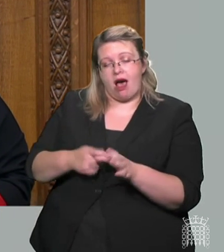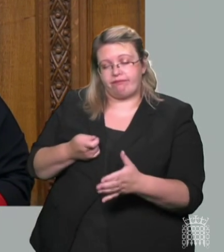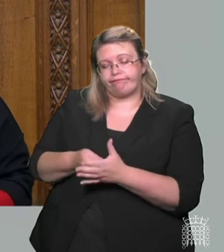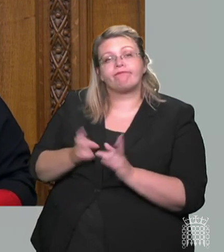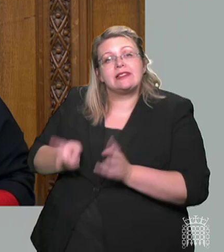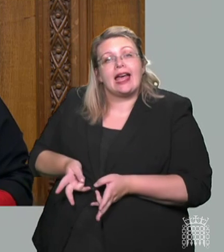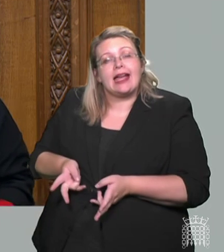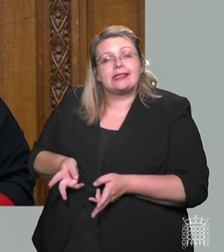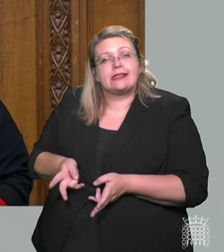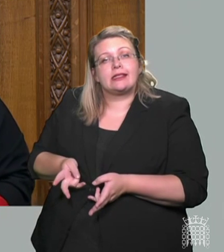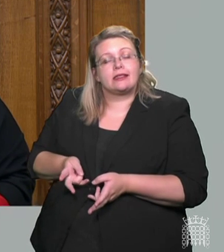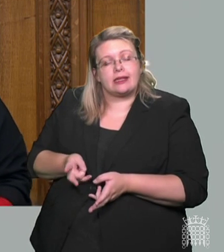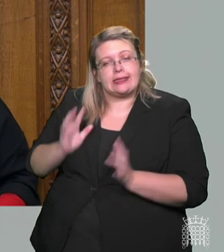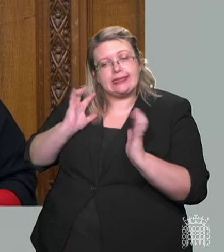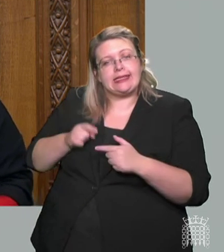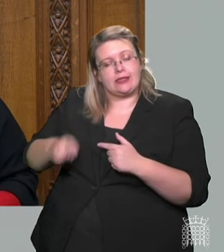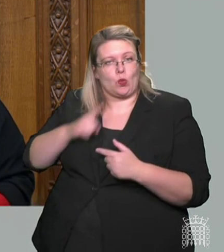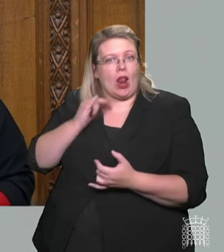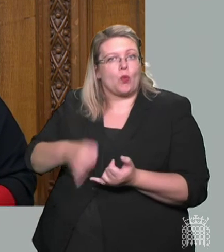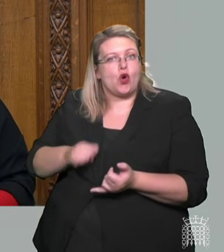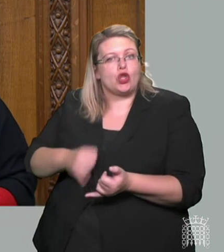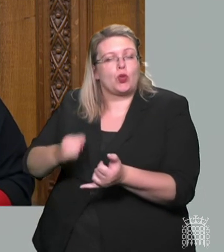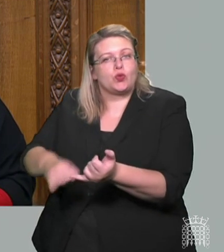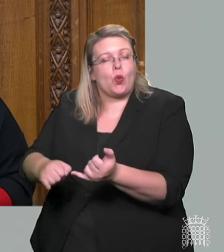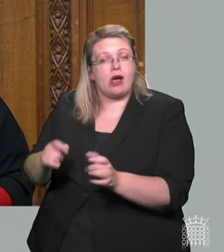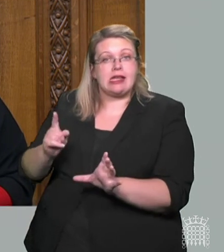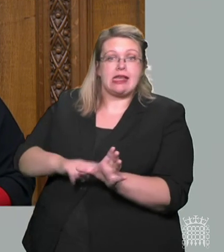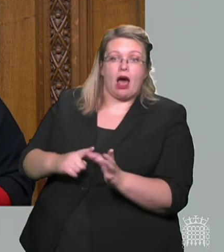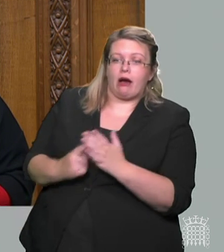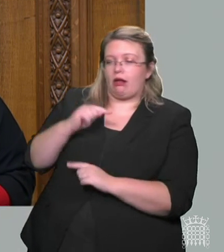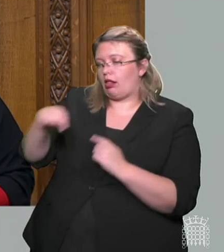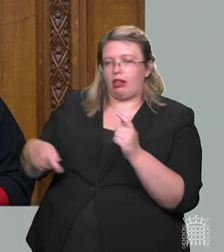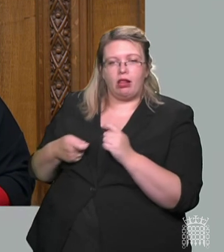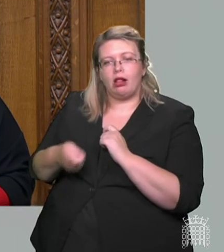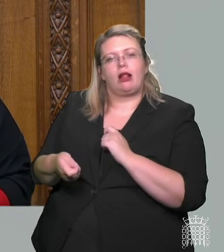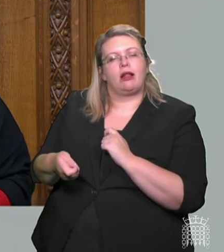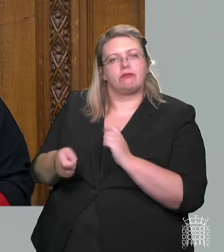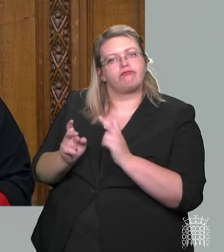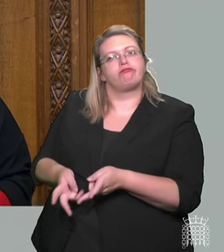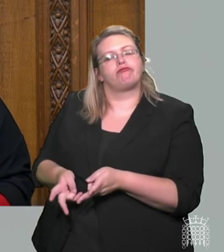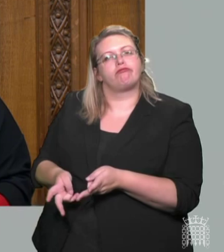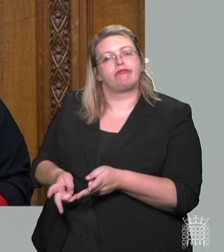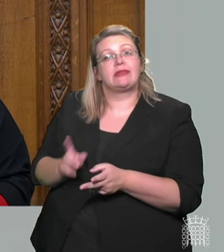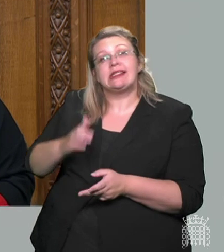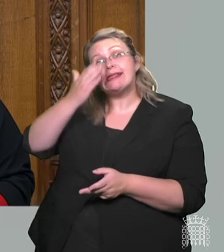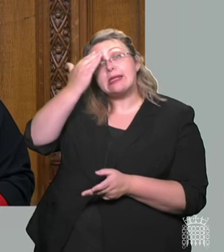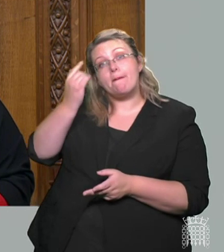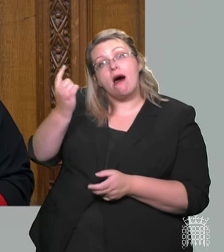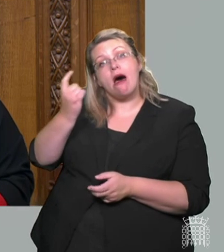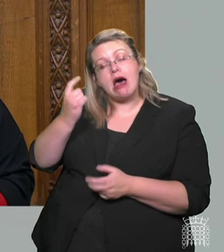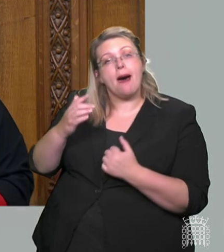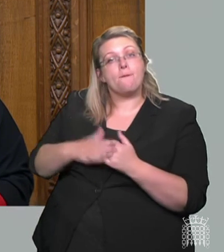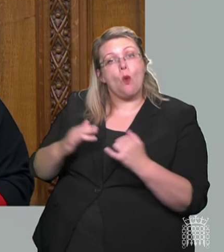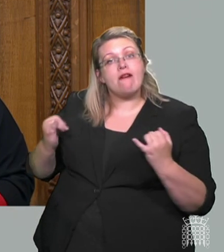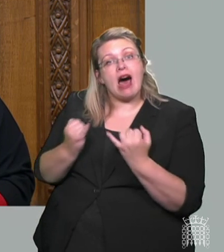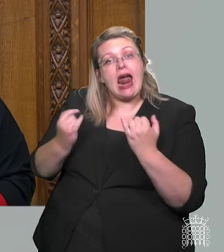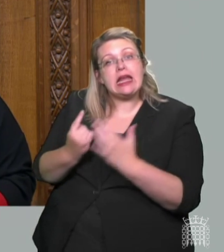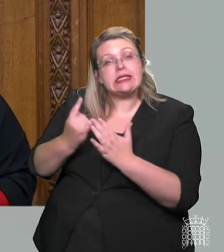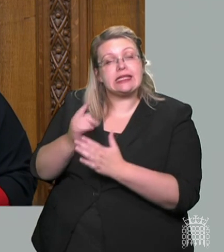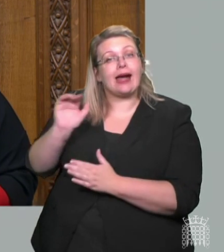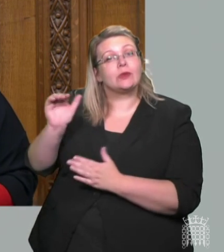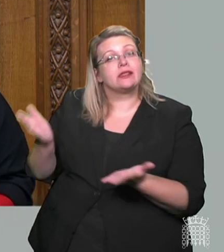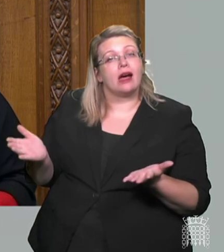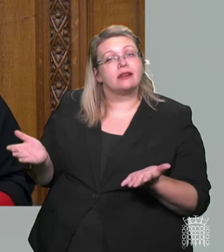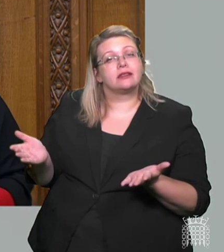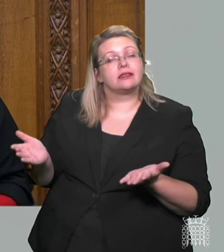I fear that we are going to see more and more people, young people in particular, needlessly lose their lives and, with the summer approaching, more and more violence on our streets.